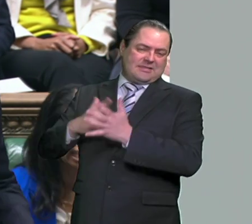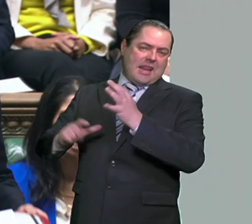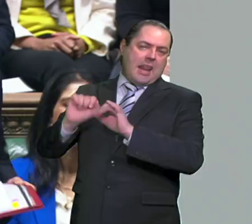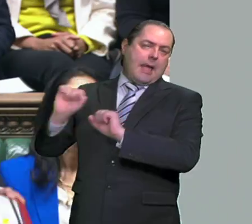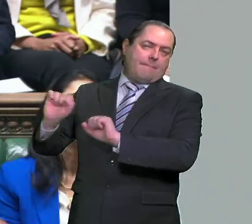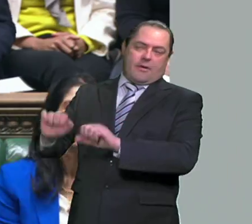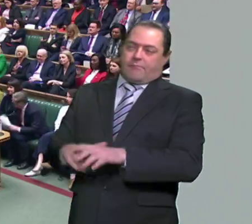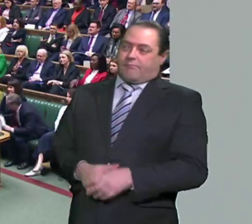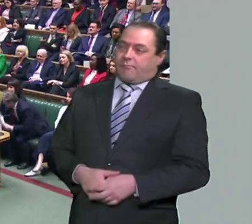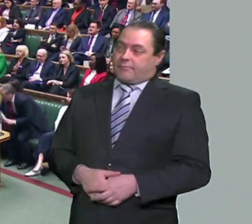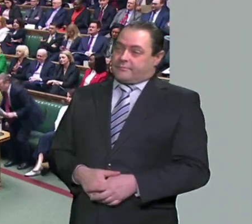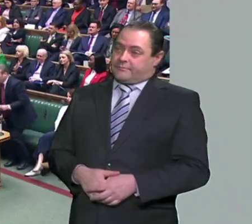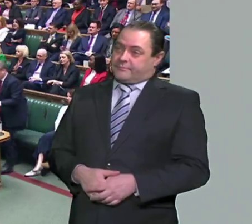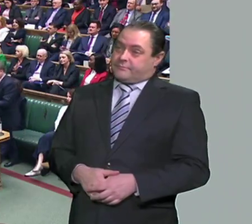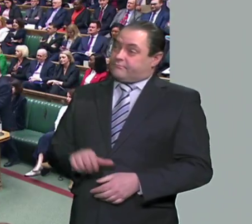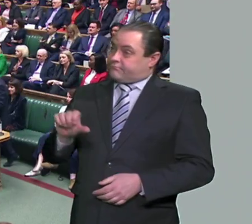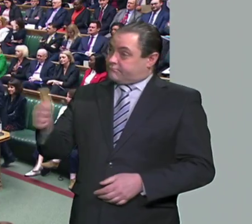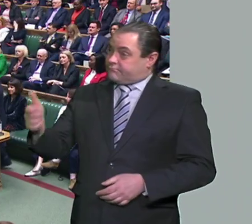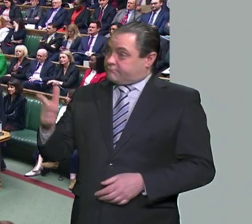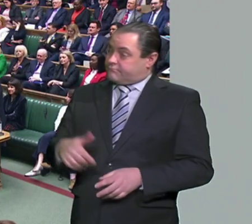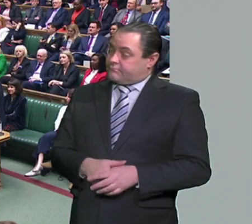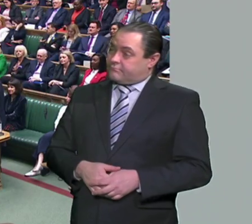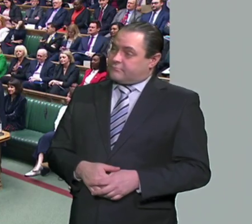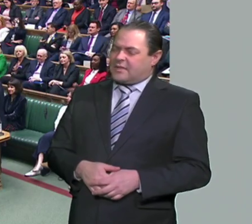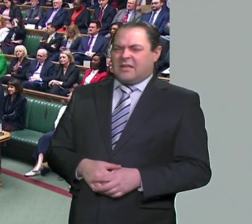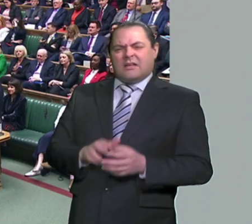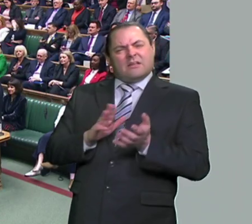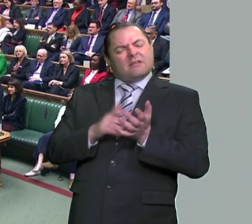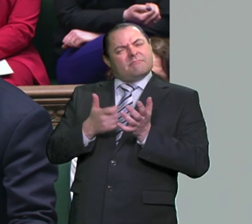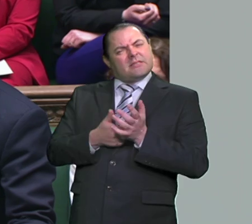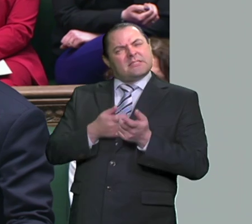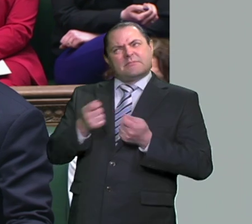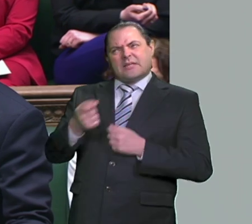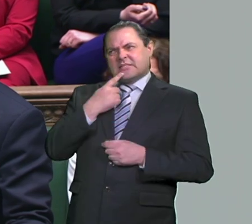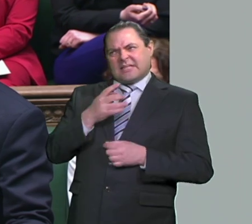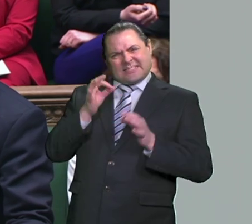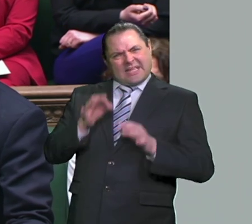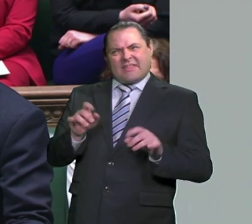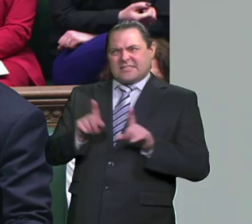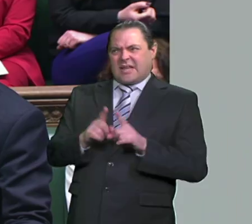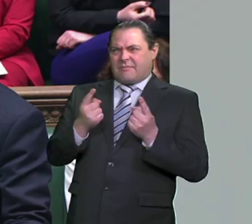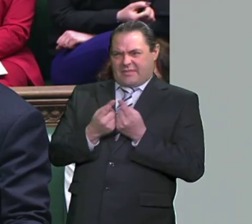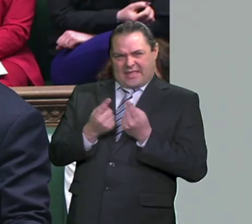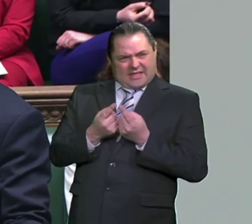The Prime Minister stood there last year saying exactly the same thing.